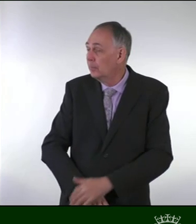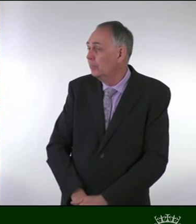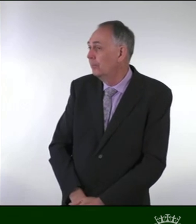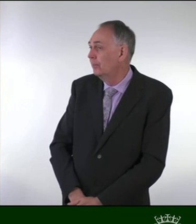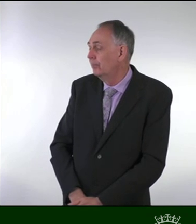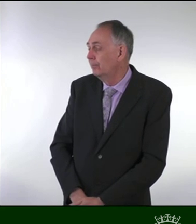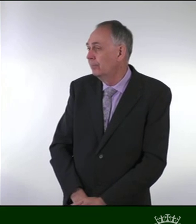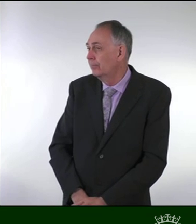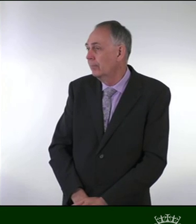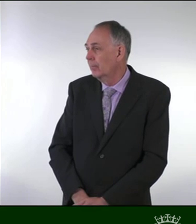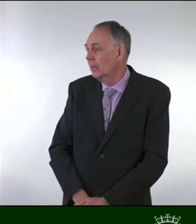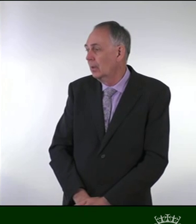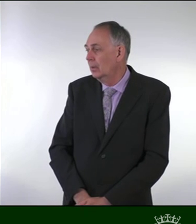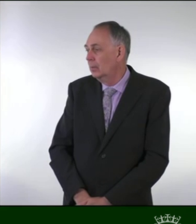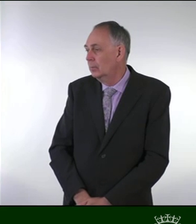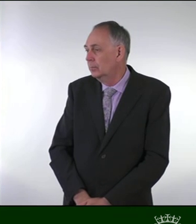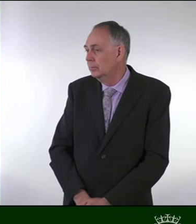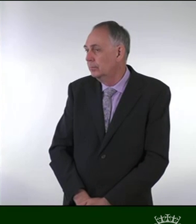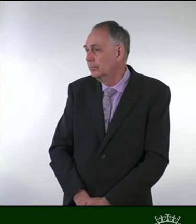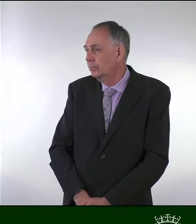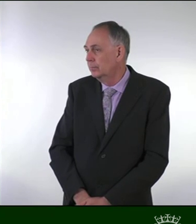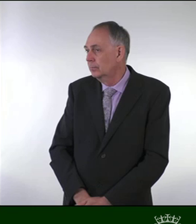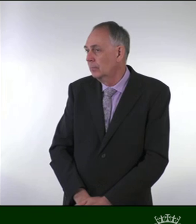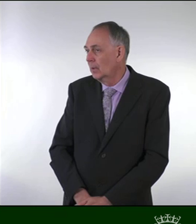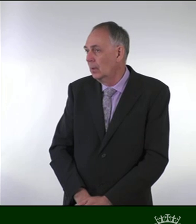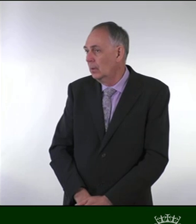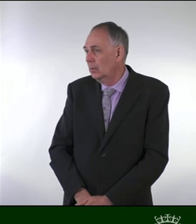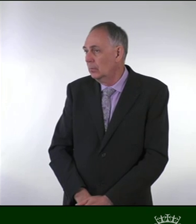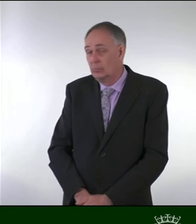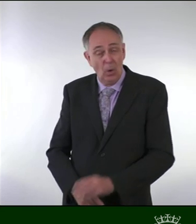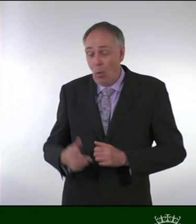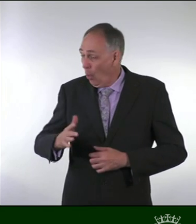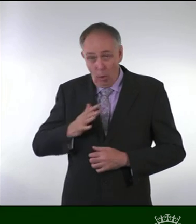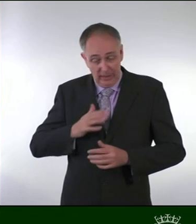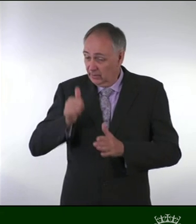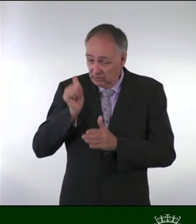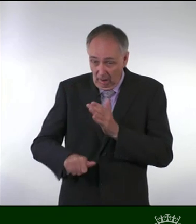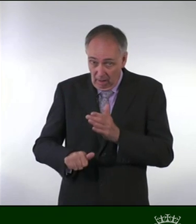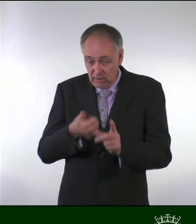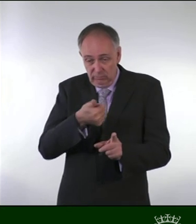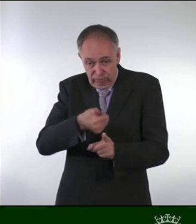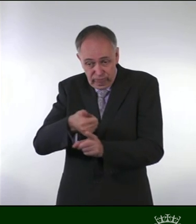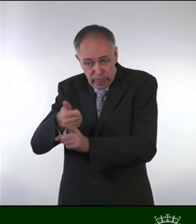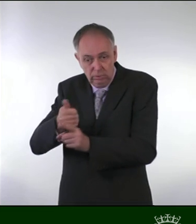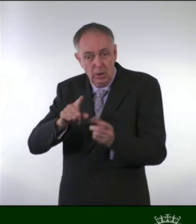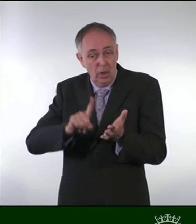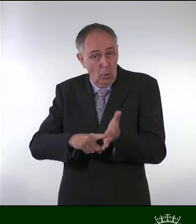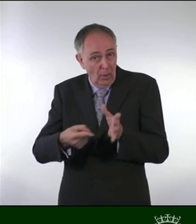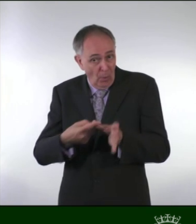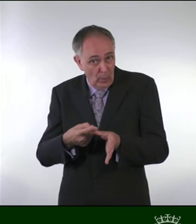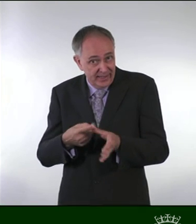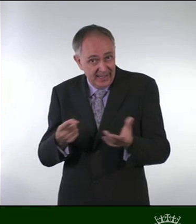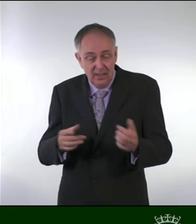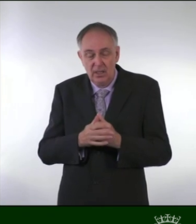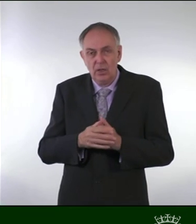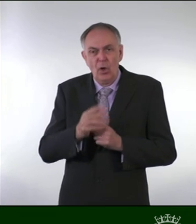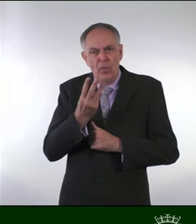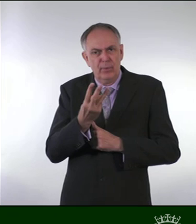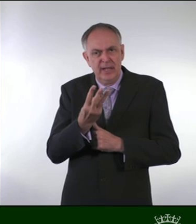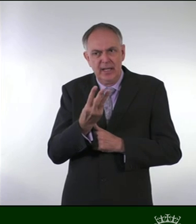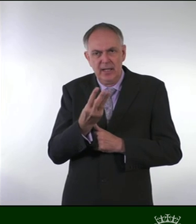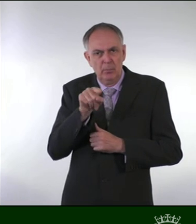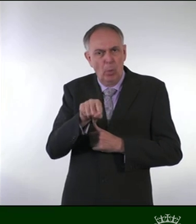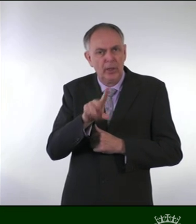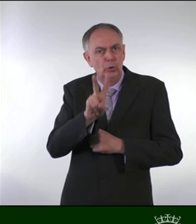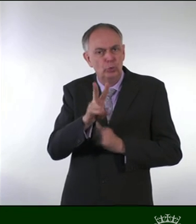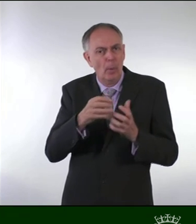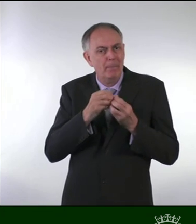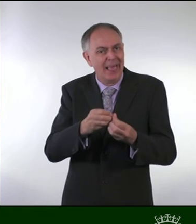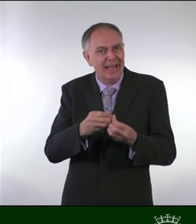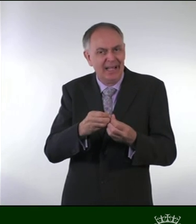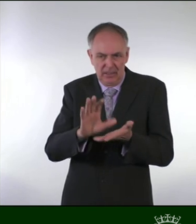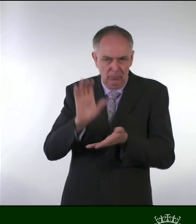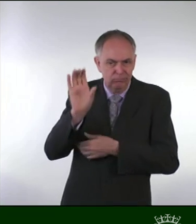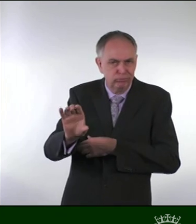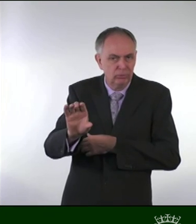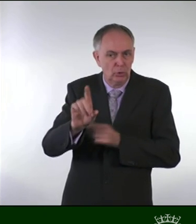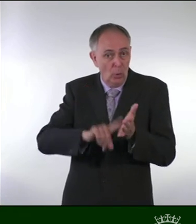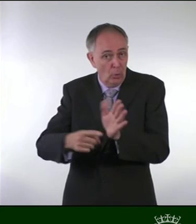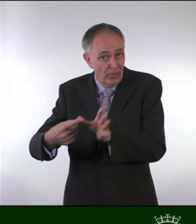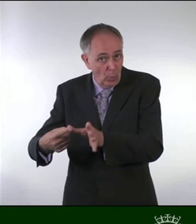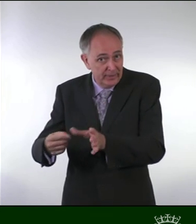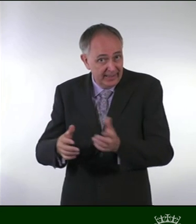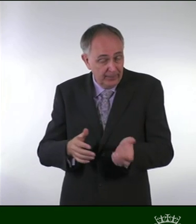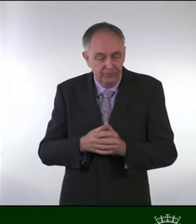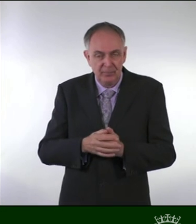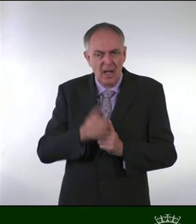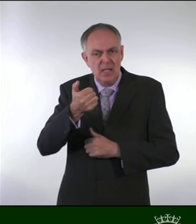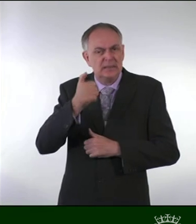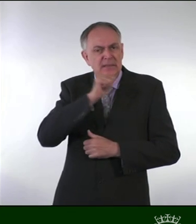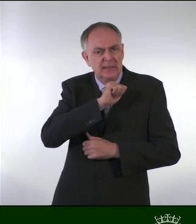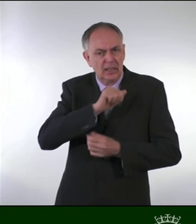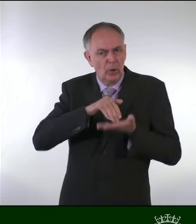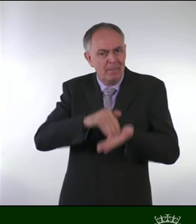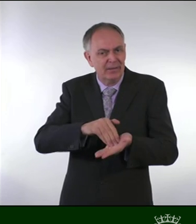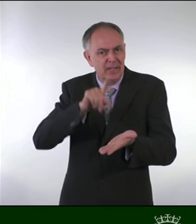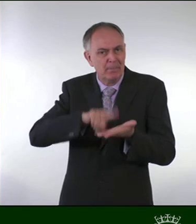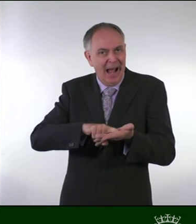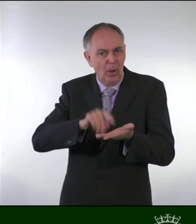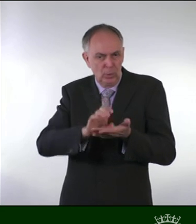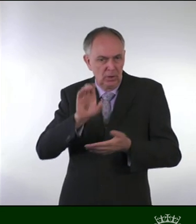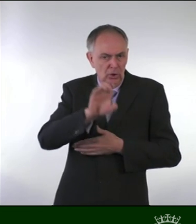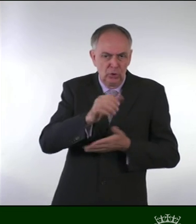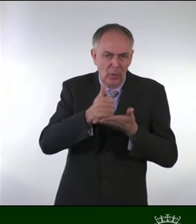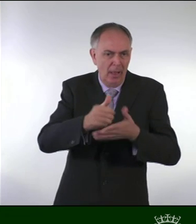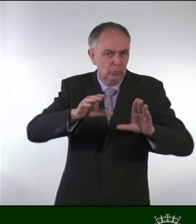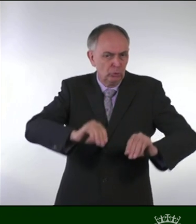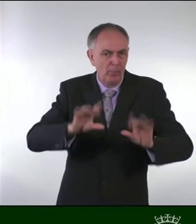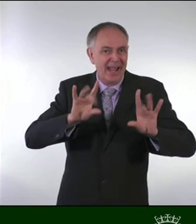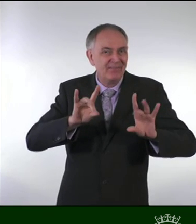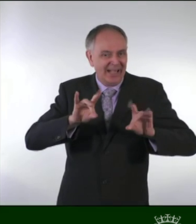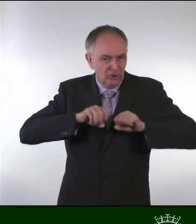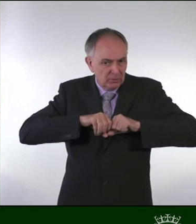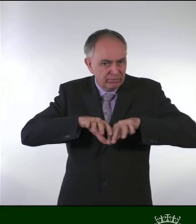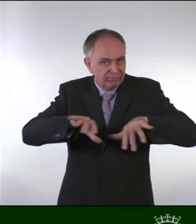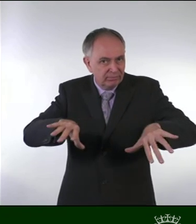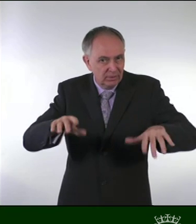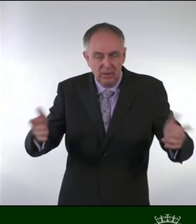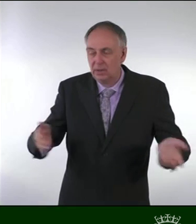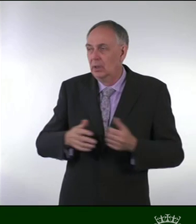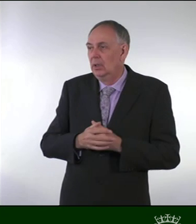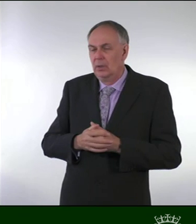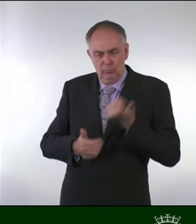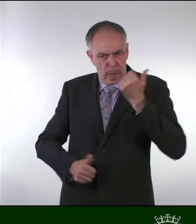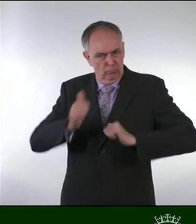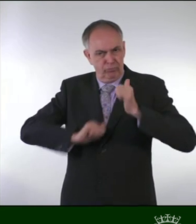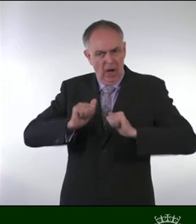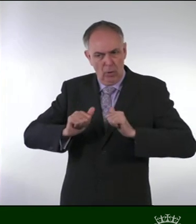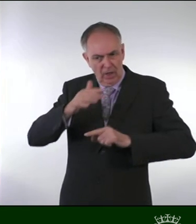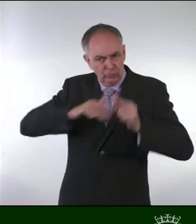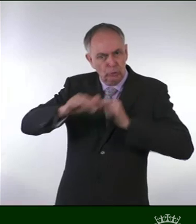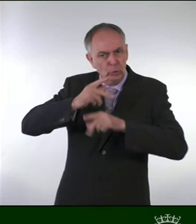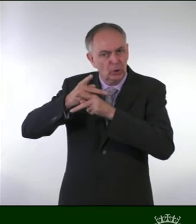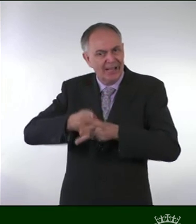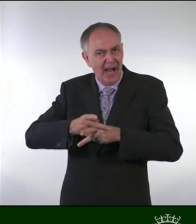I can tell the House that we have already taken steps to support local authorities—through another £3.2 billion to support them, a £600 million contribution to fight infection—and we are incredibly proud of what our social care workers do.